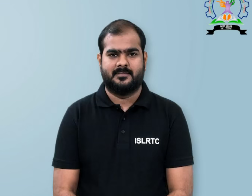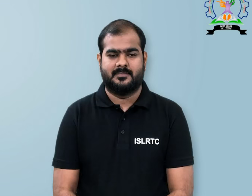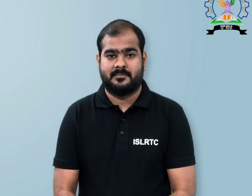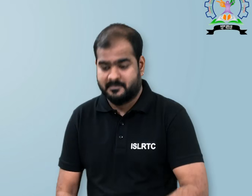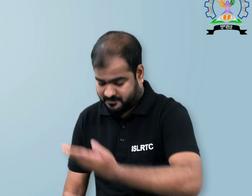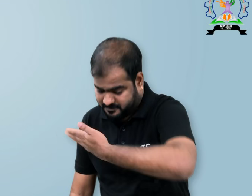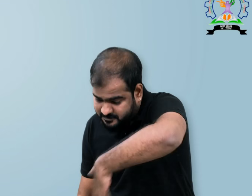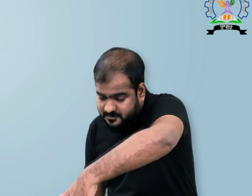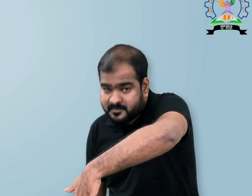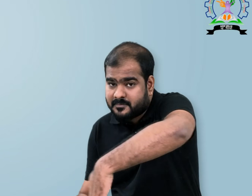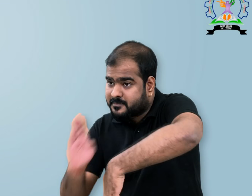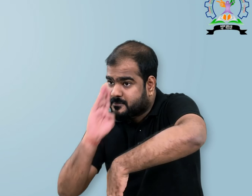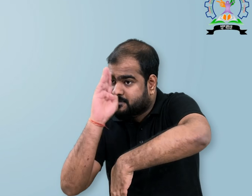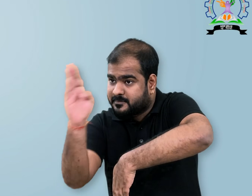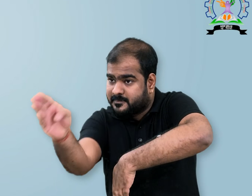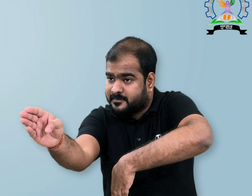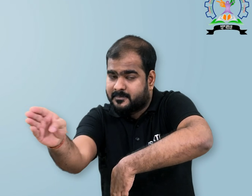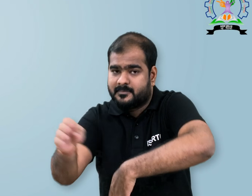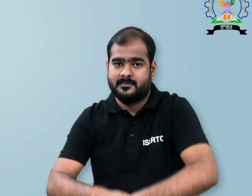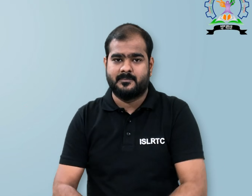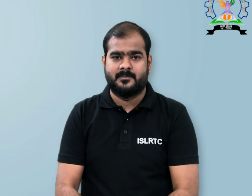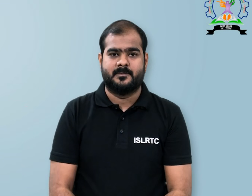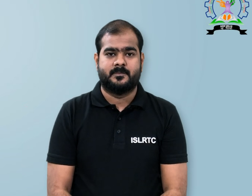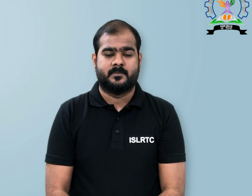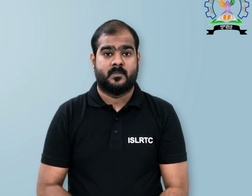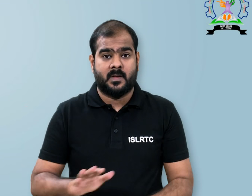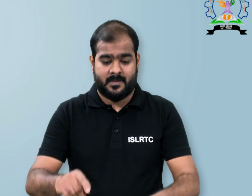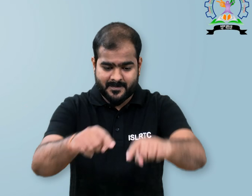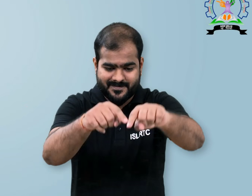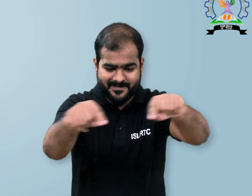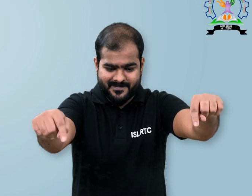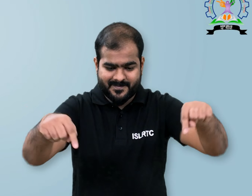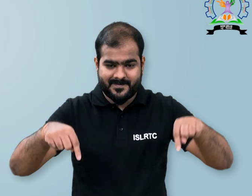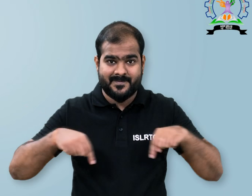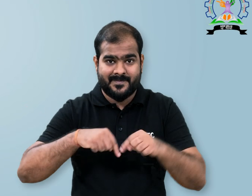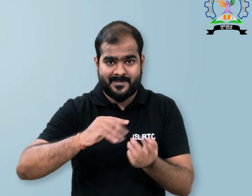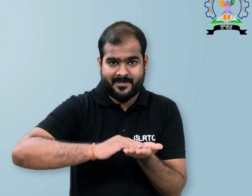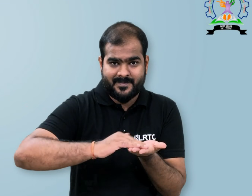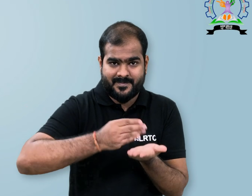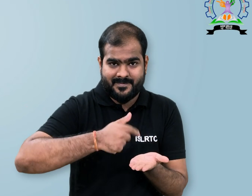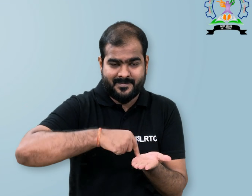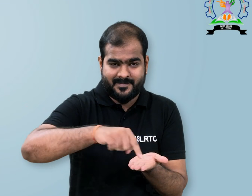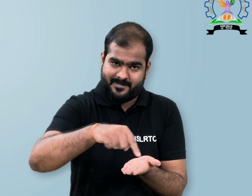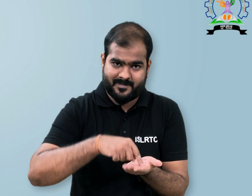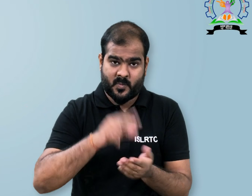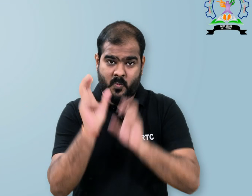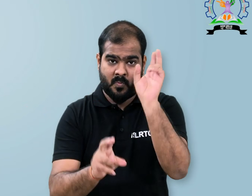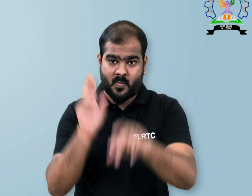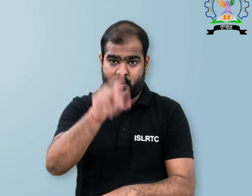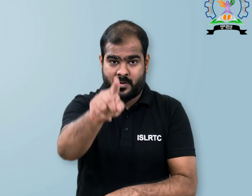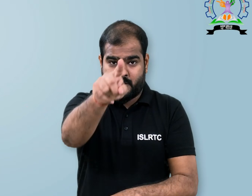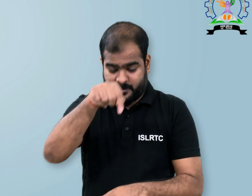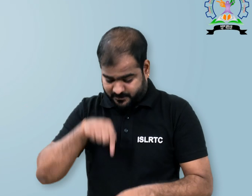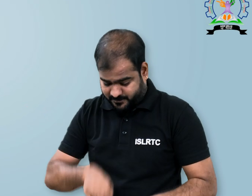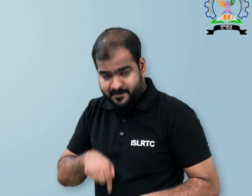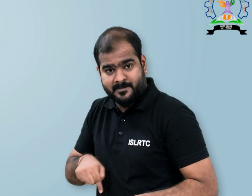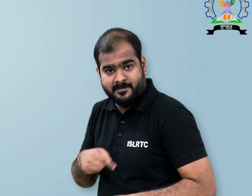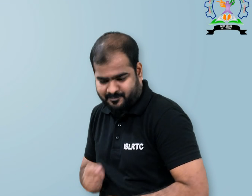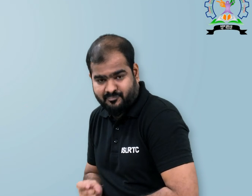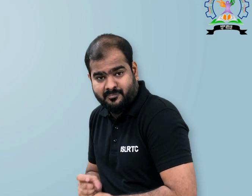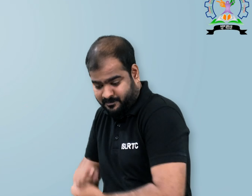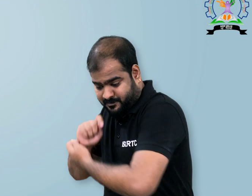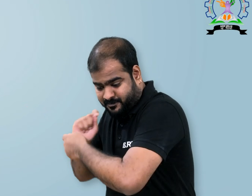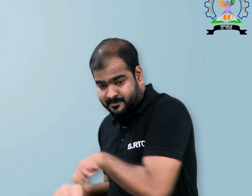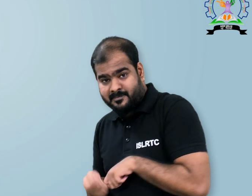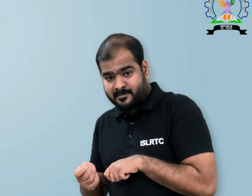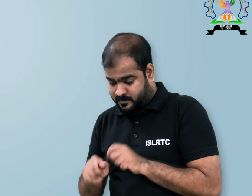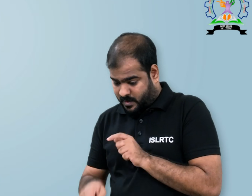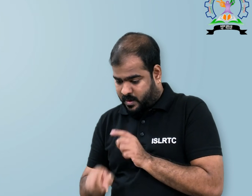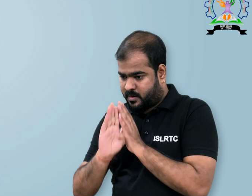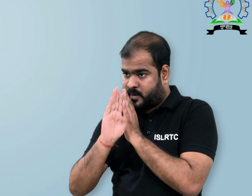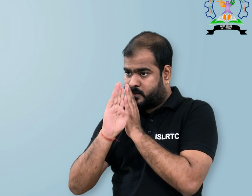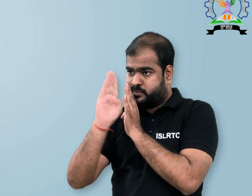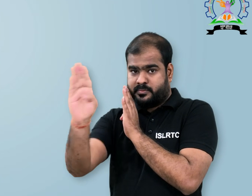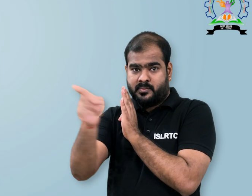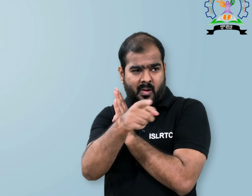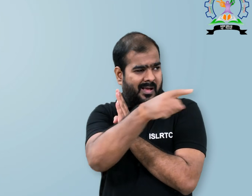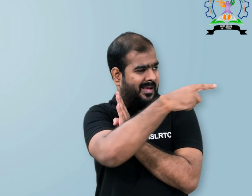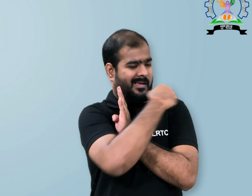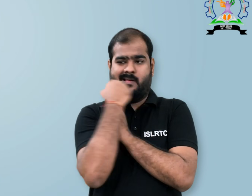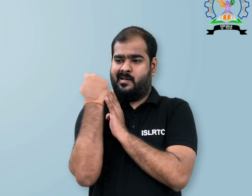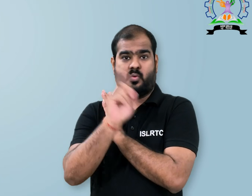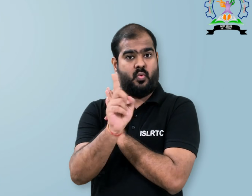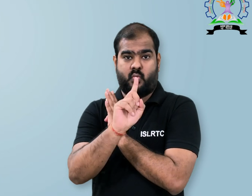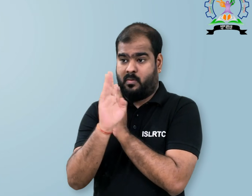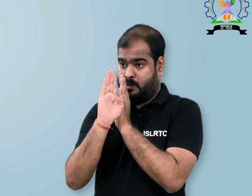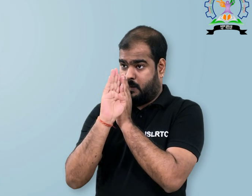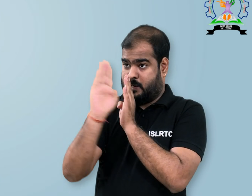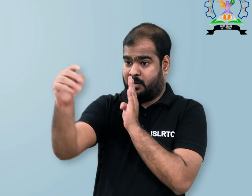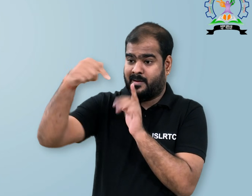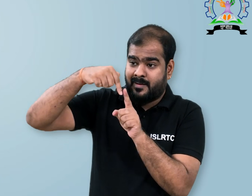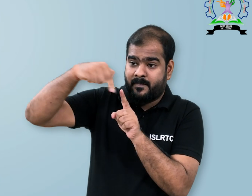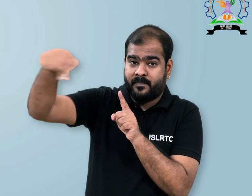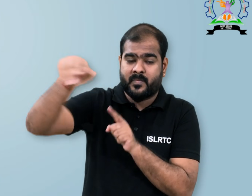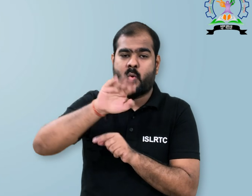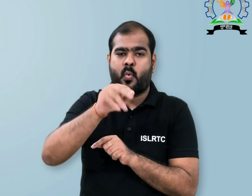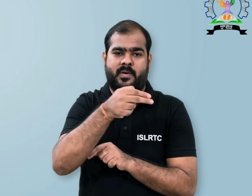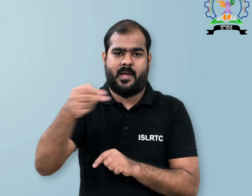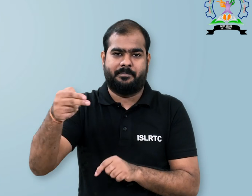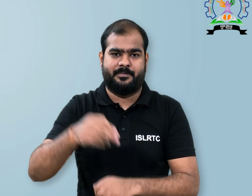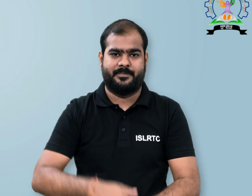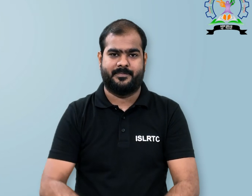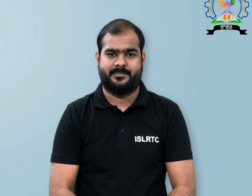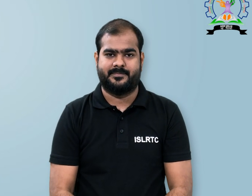Cover A fielding position on the off-side, between point and mid-off.